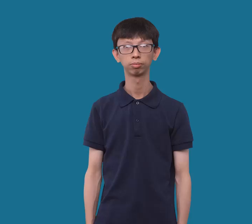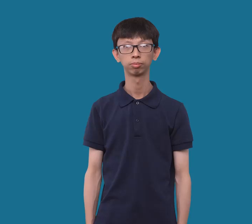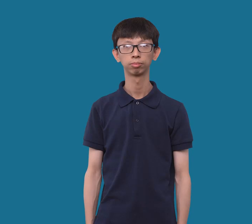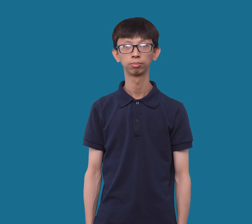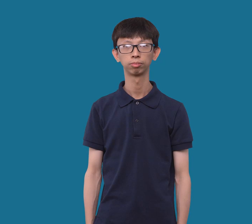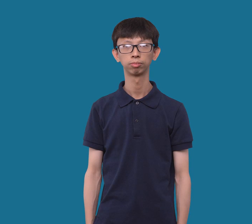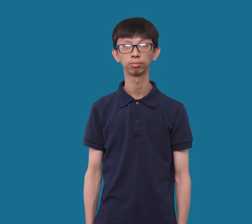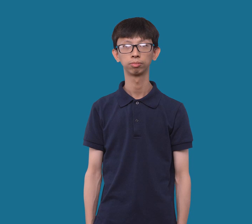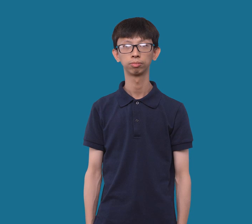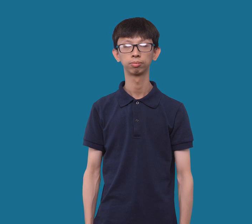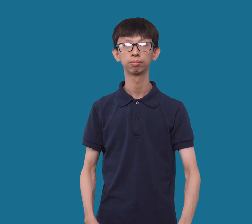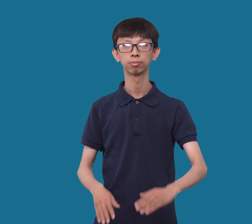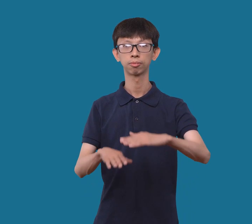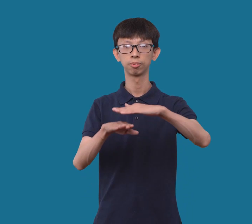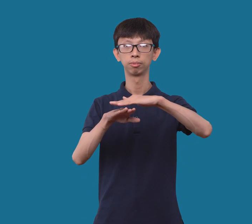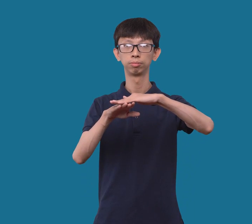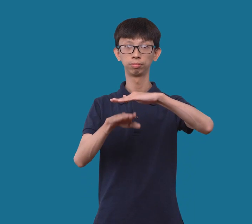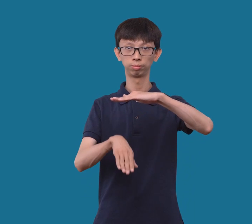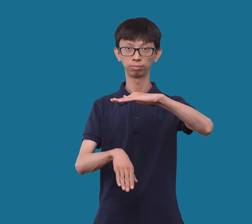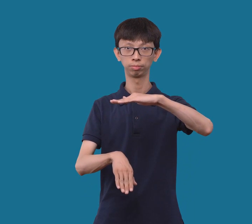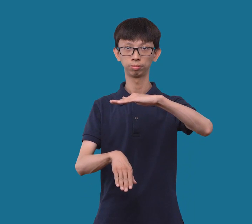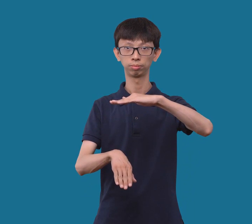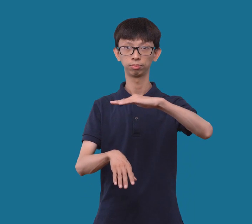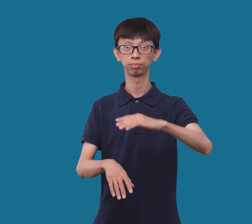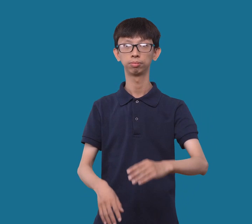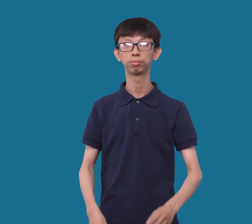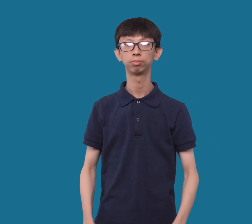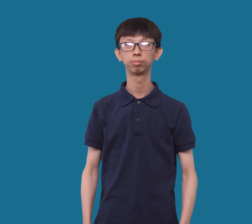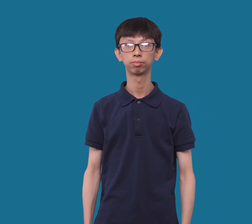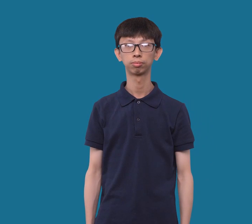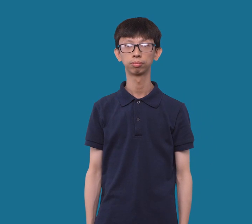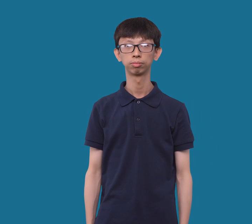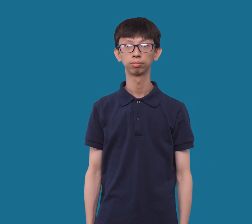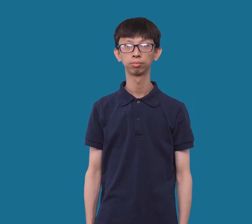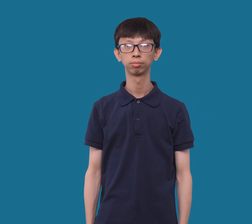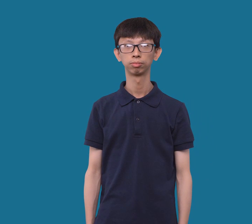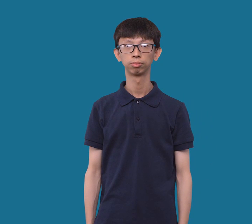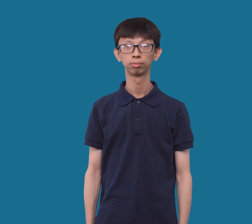bên dưới